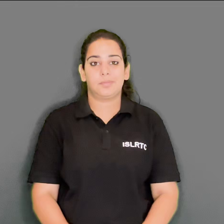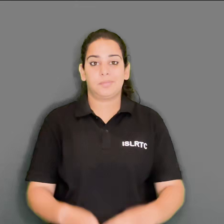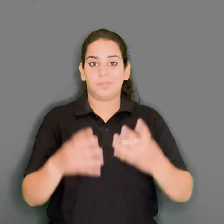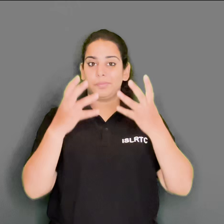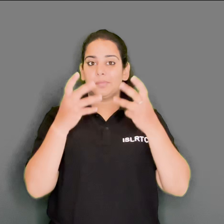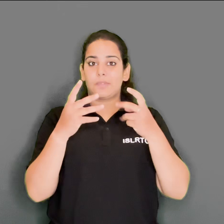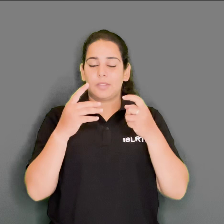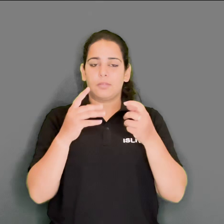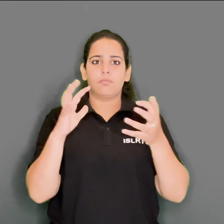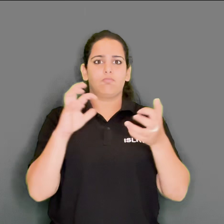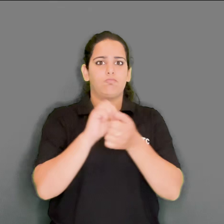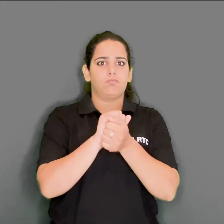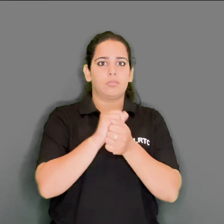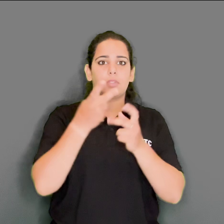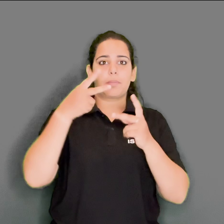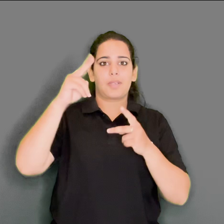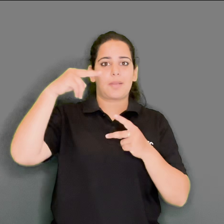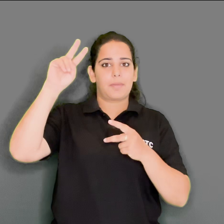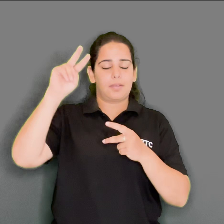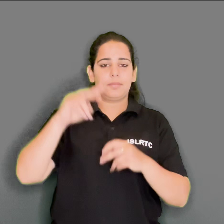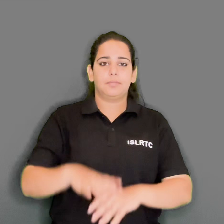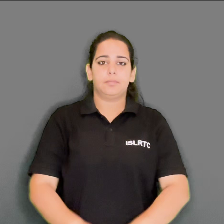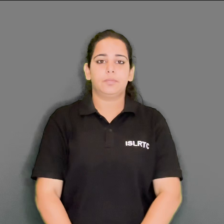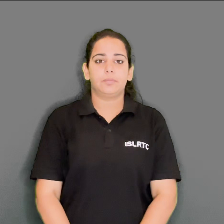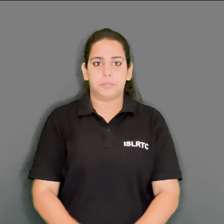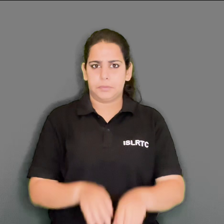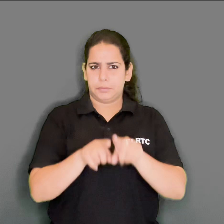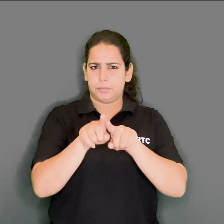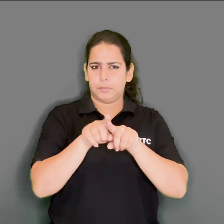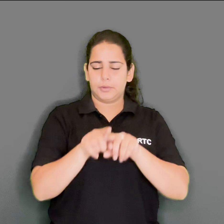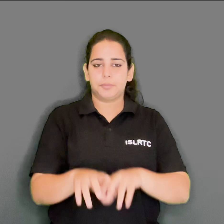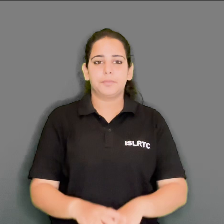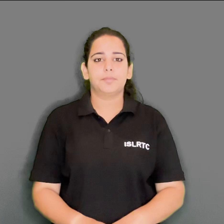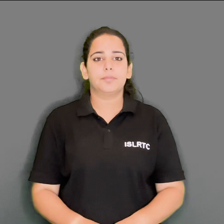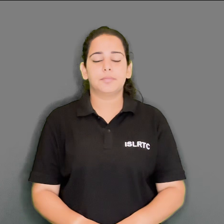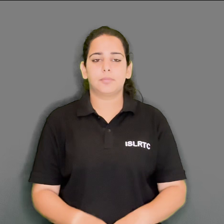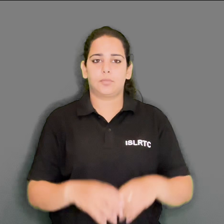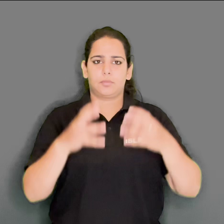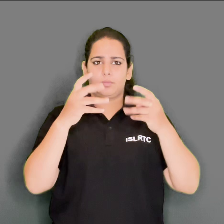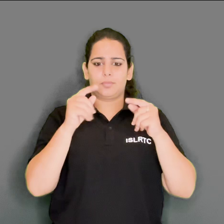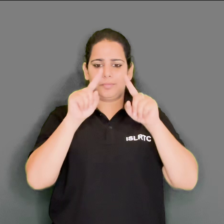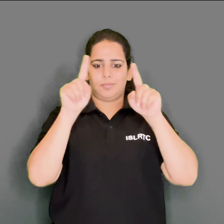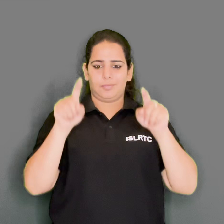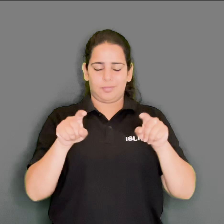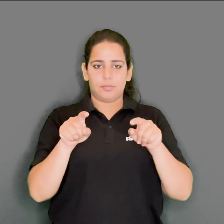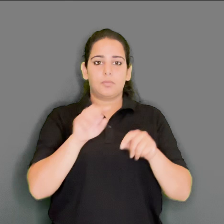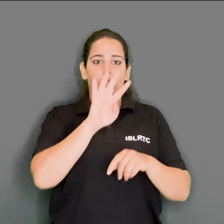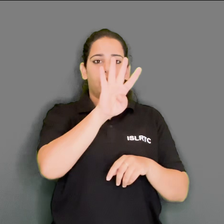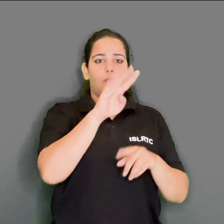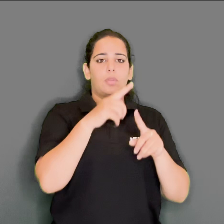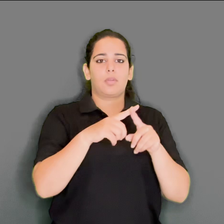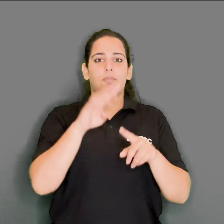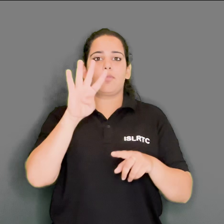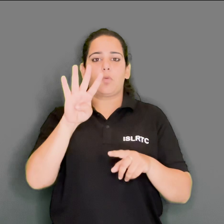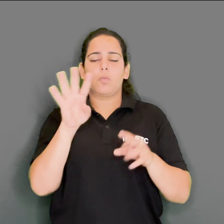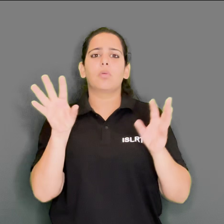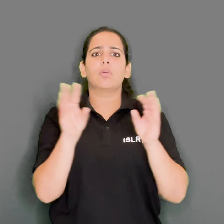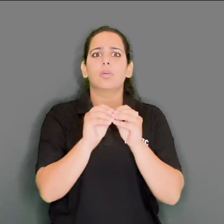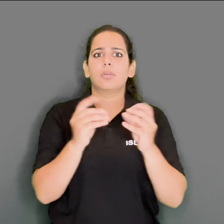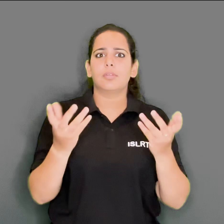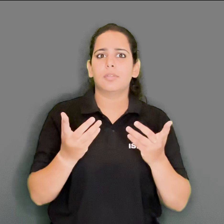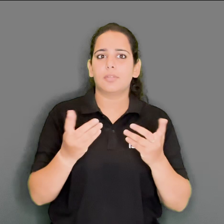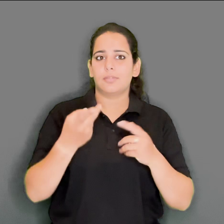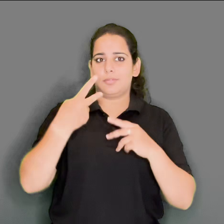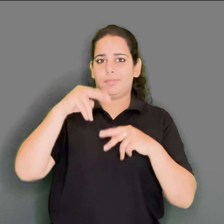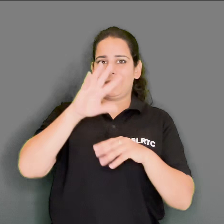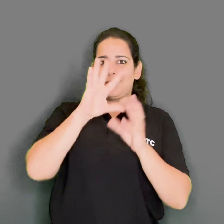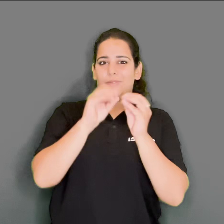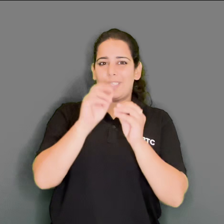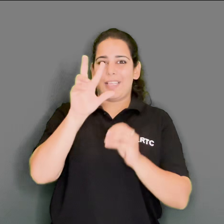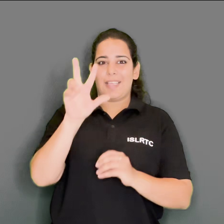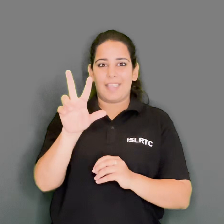Determinant A factor which decisively affects the nature or outcome of something